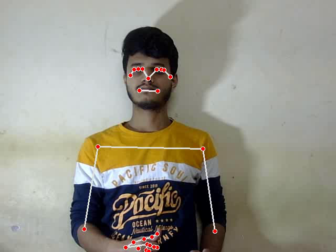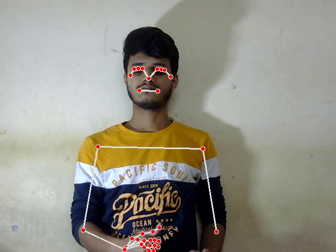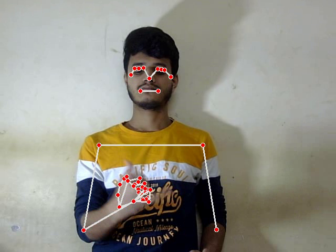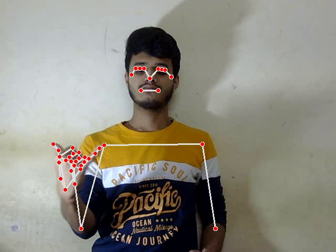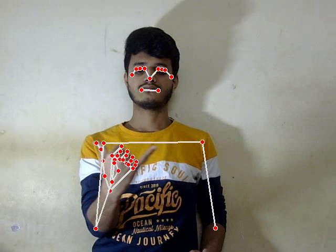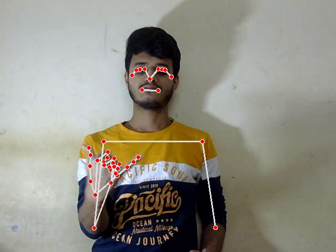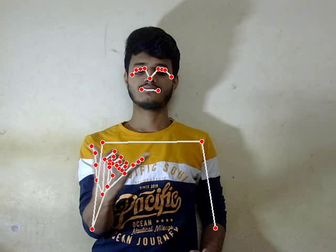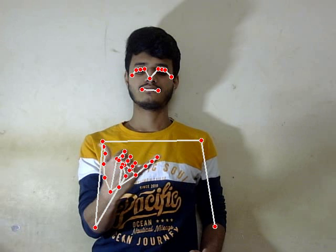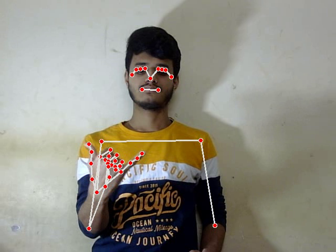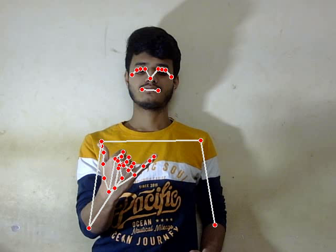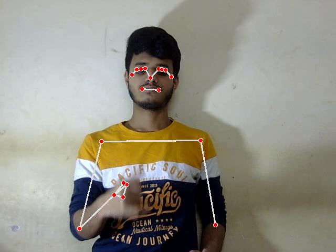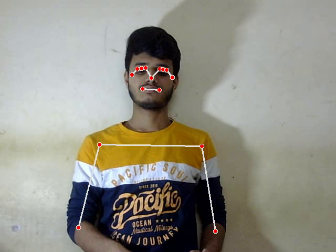same